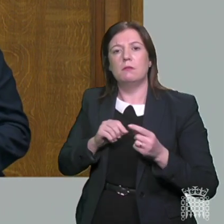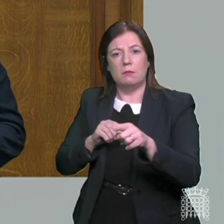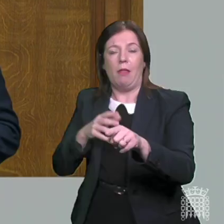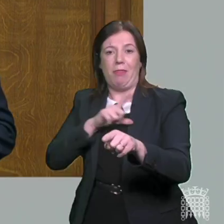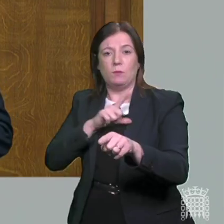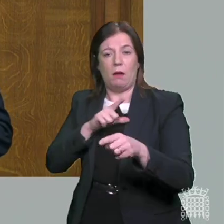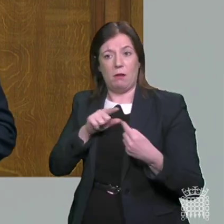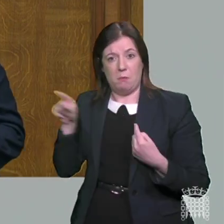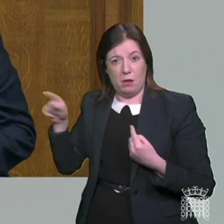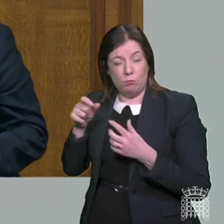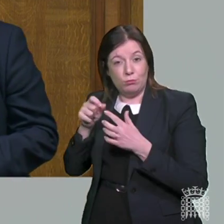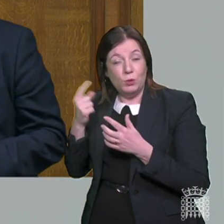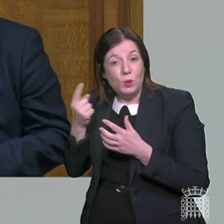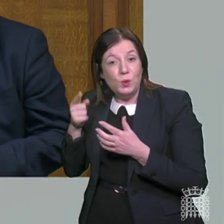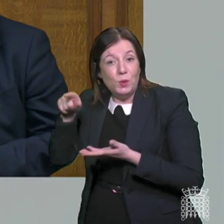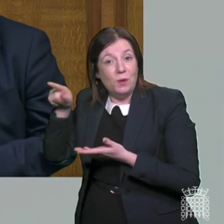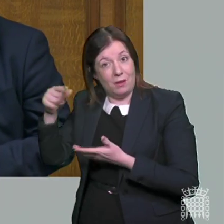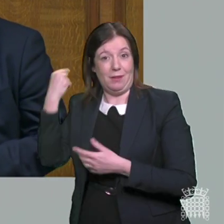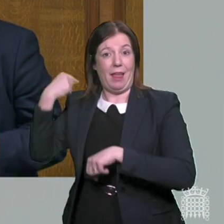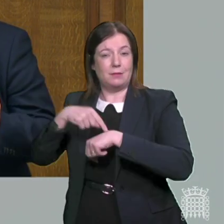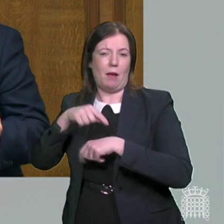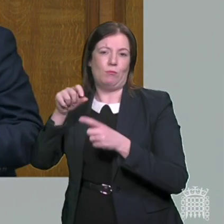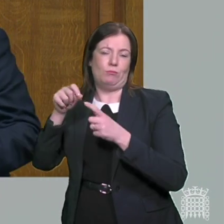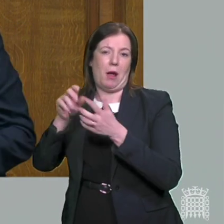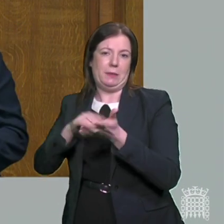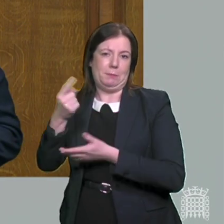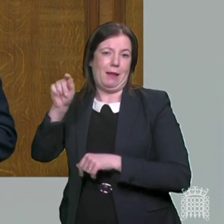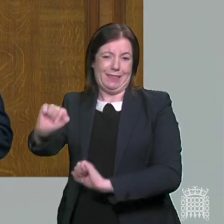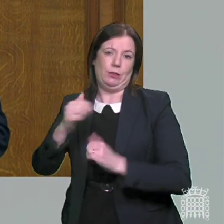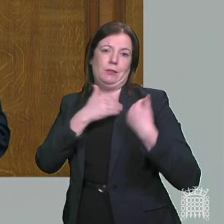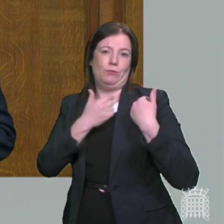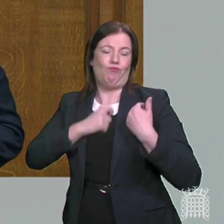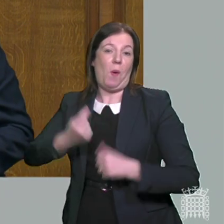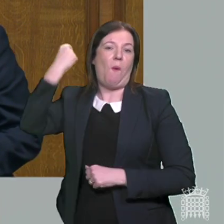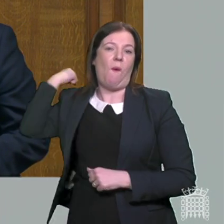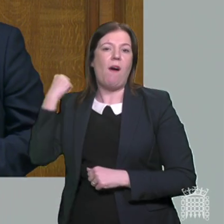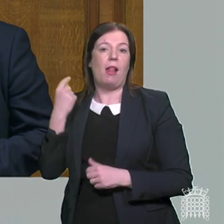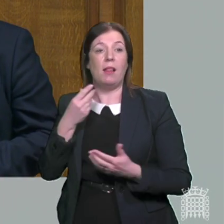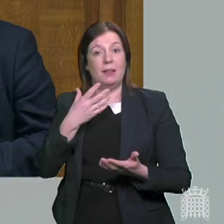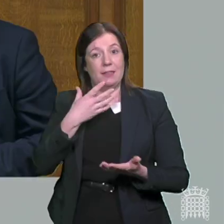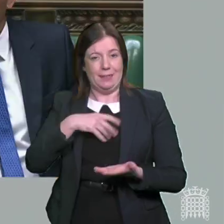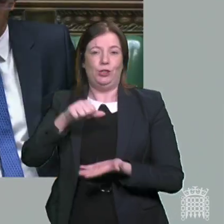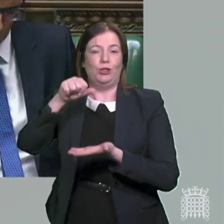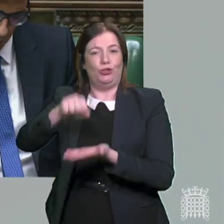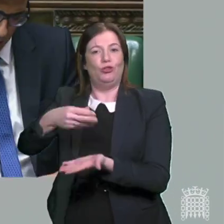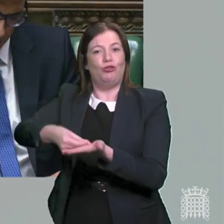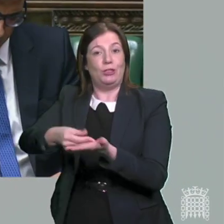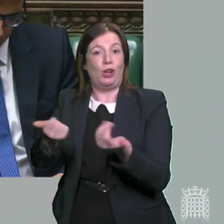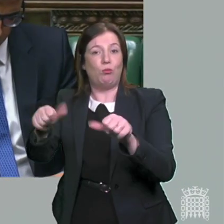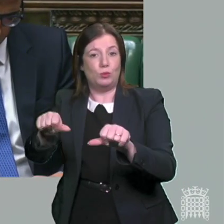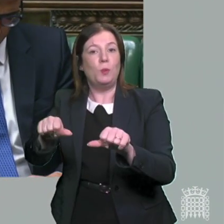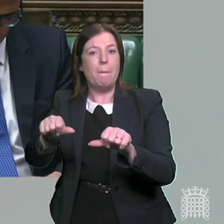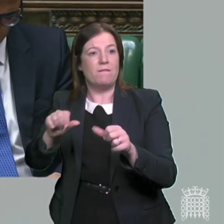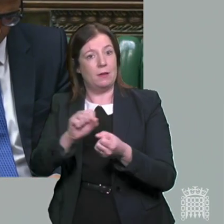Prigozhin’s English lawyers wrote that serving notice on Higgins “will require Treasury approval”.